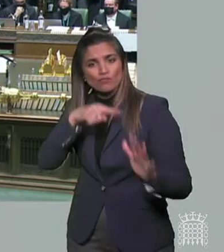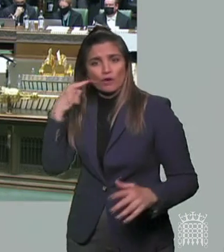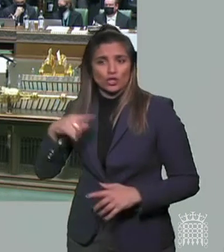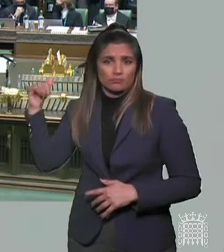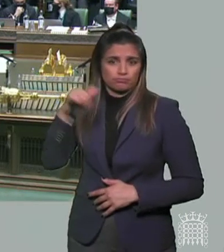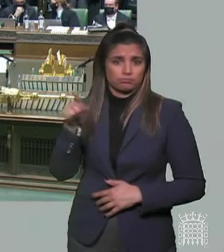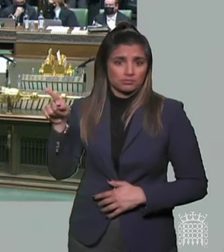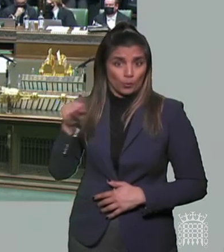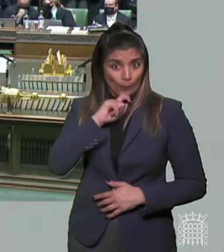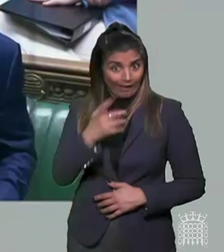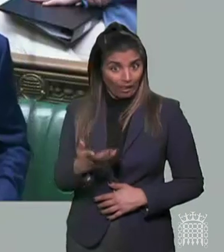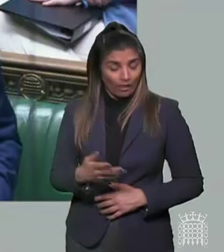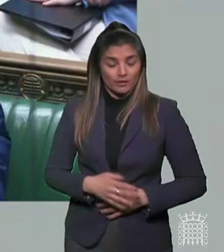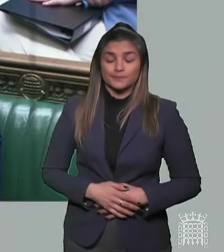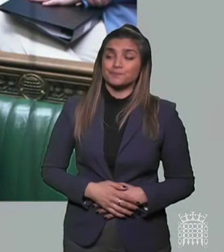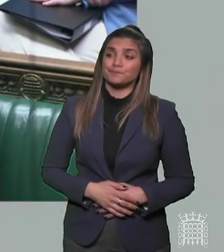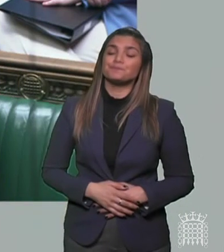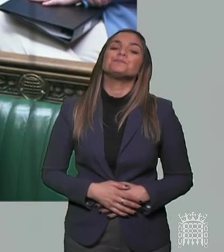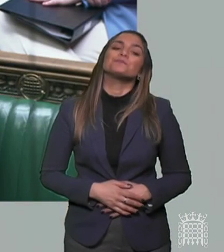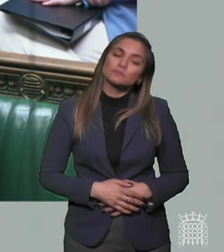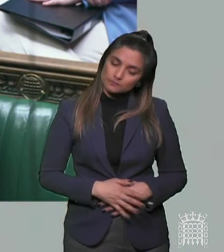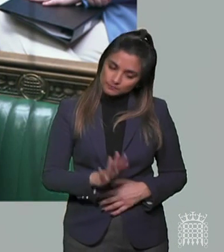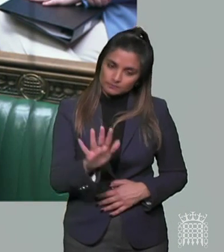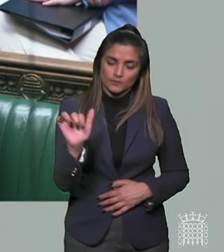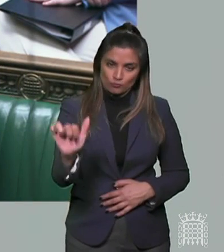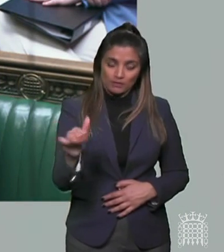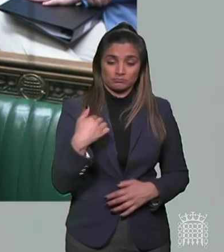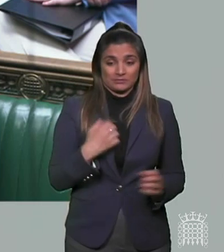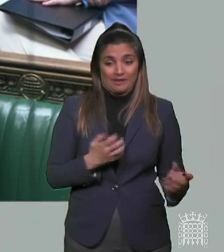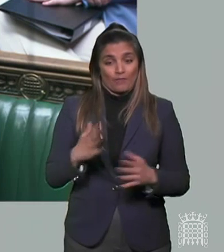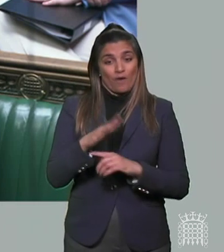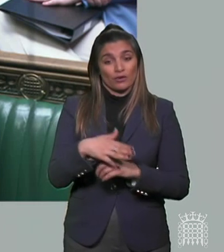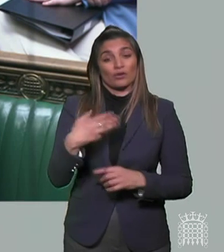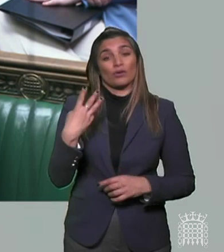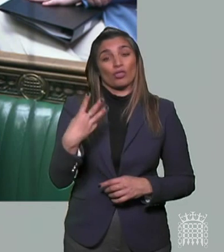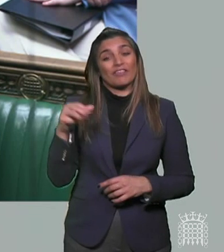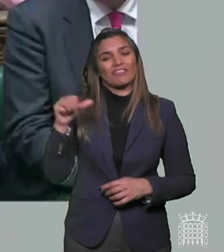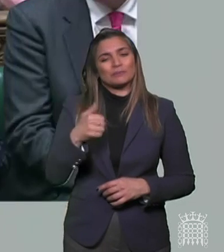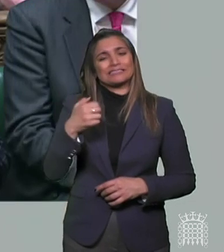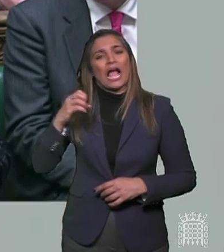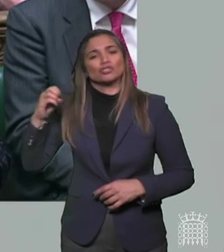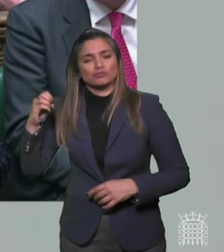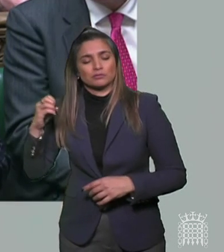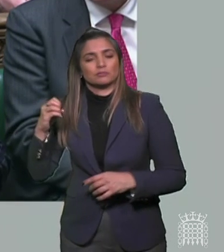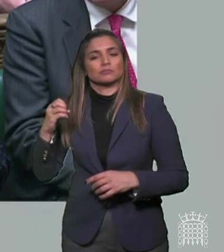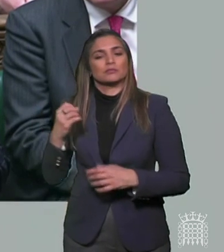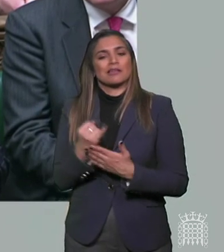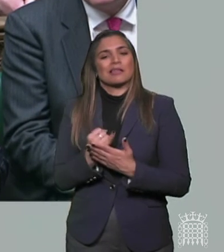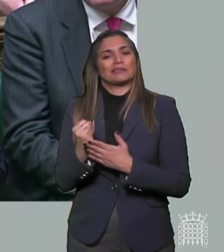My honourable Friend is right to say that we have delivered more than 3,600 anti-tank weapons.